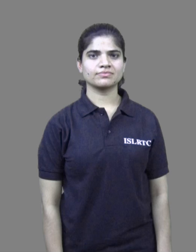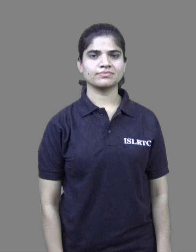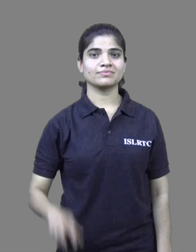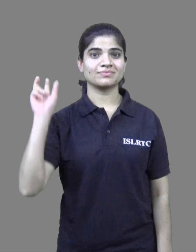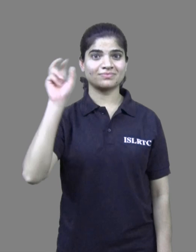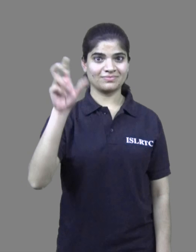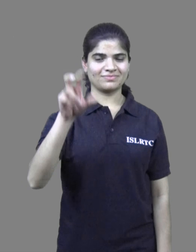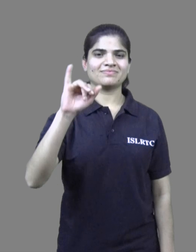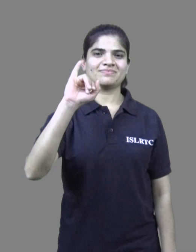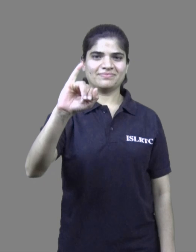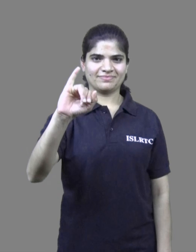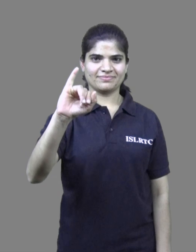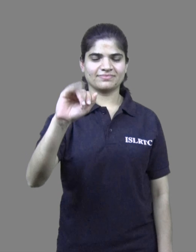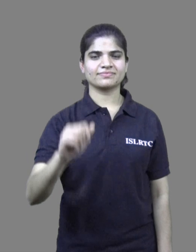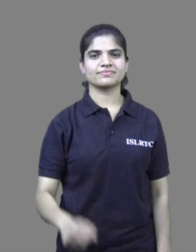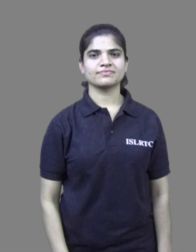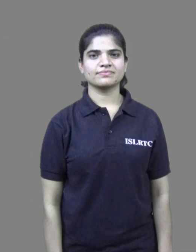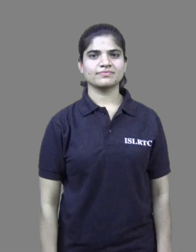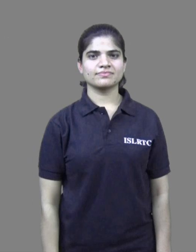Over (Indore Madhya Pradesh)